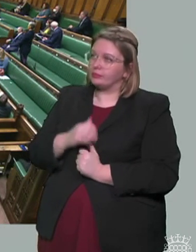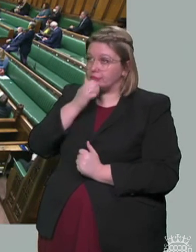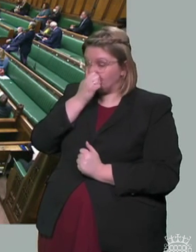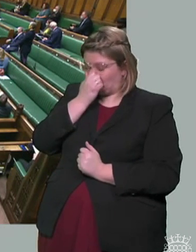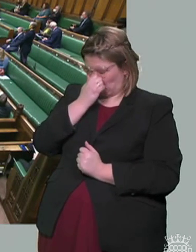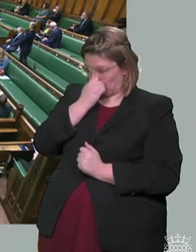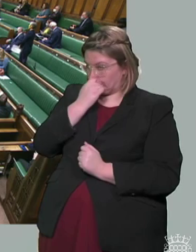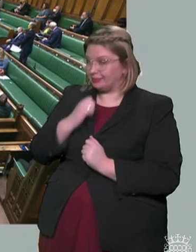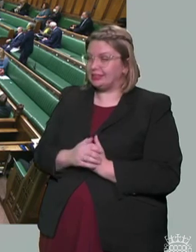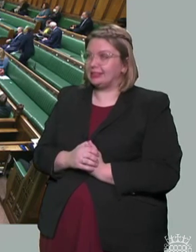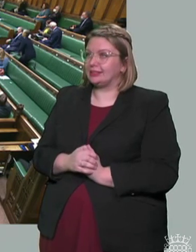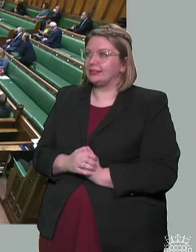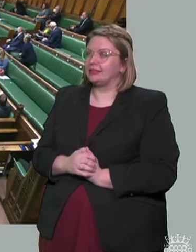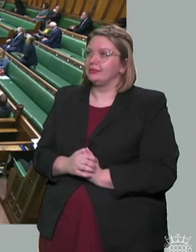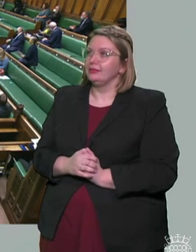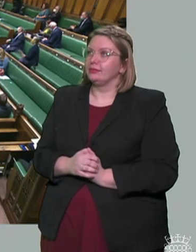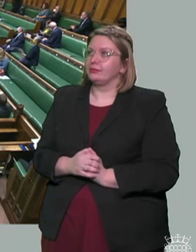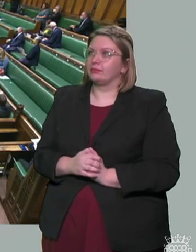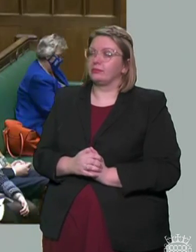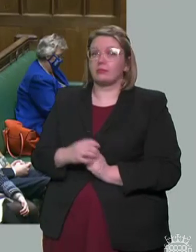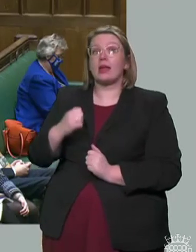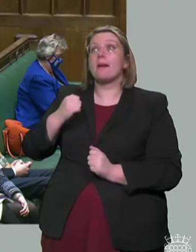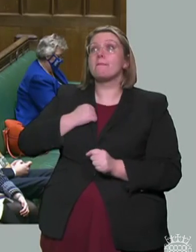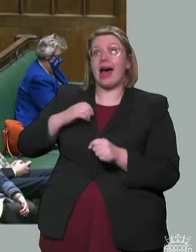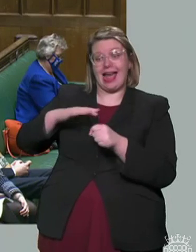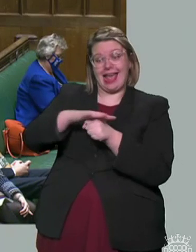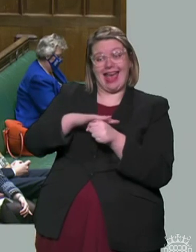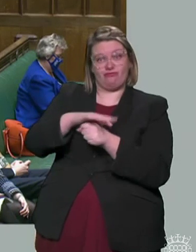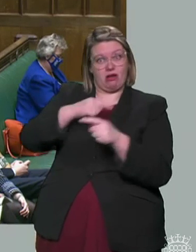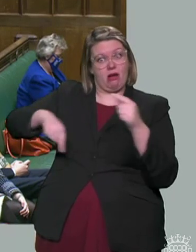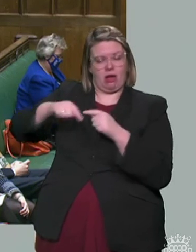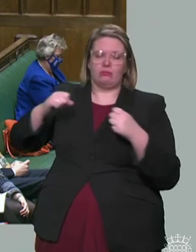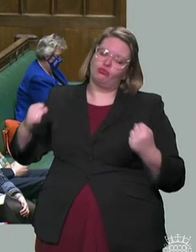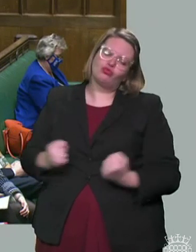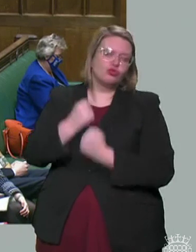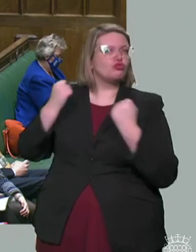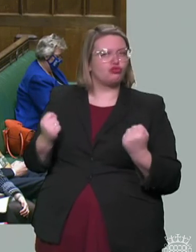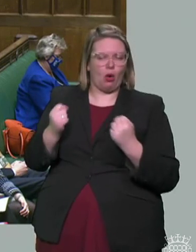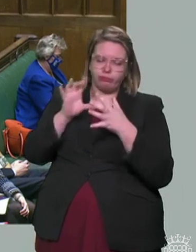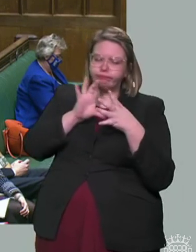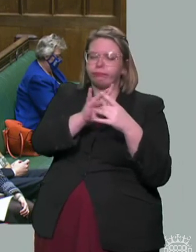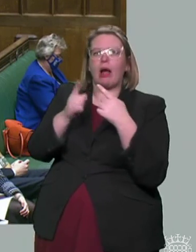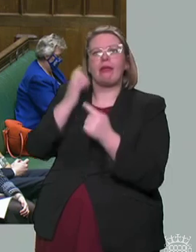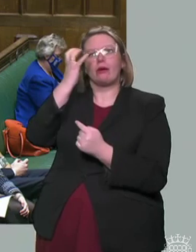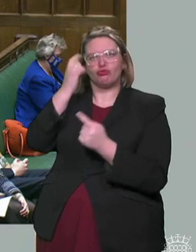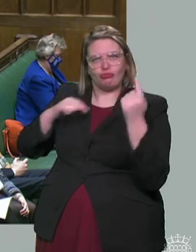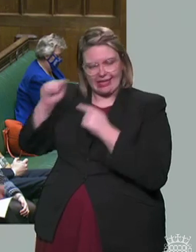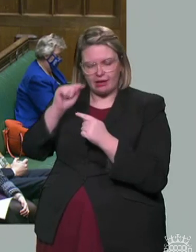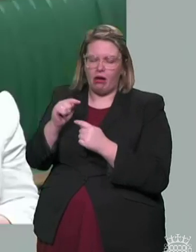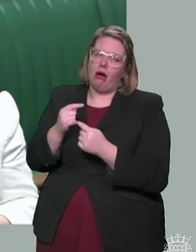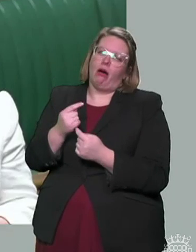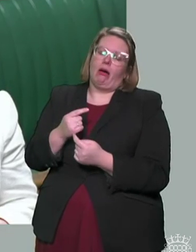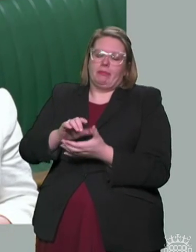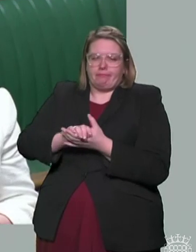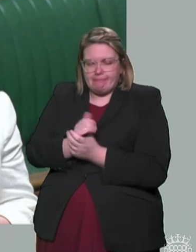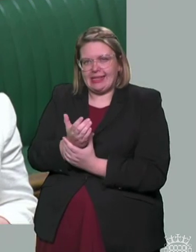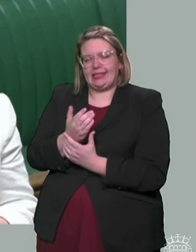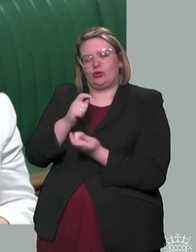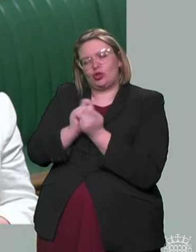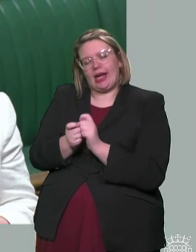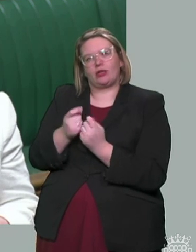Representing a constituency with a very international outlook, I warmly welcome the changes to the travel regulations.